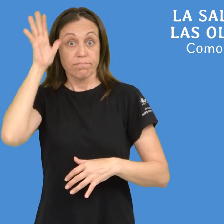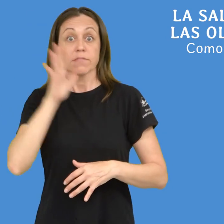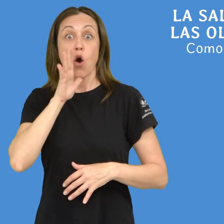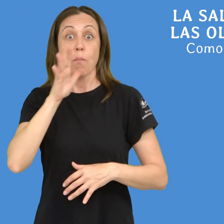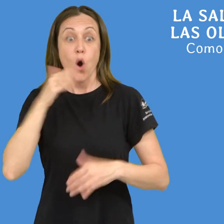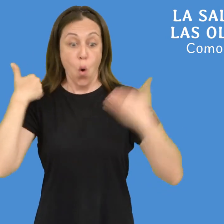motivo